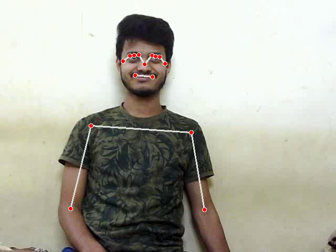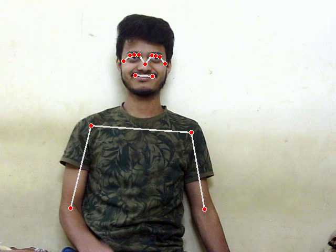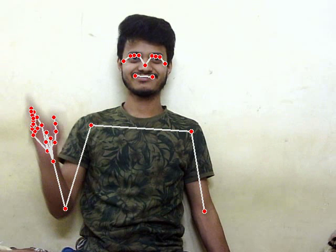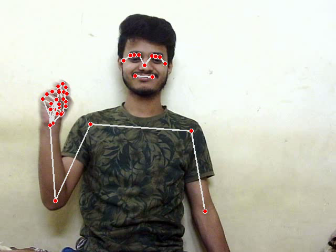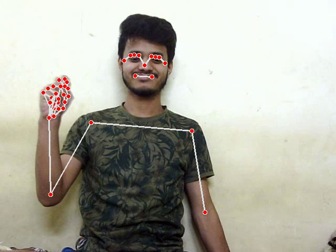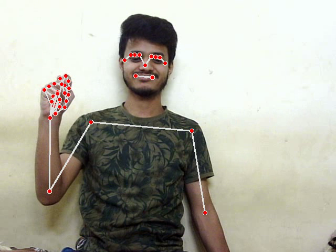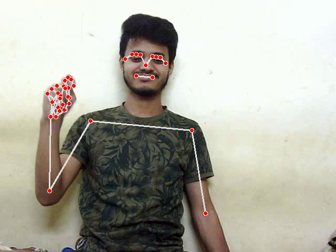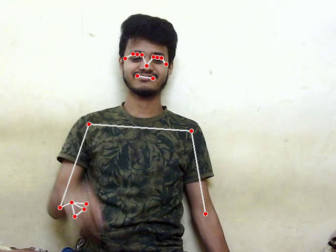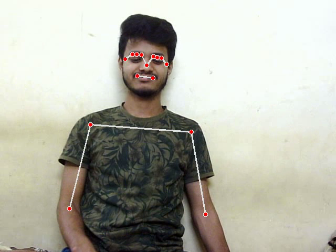bathroom